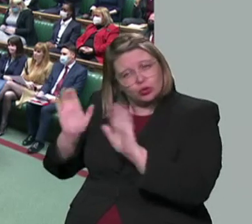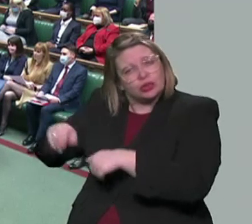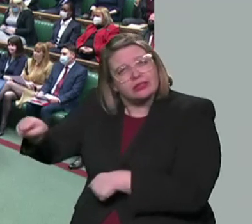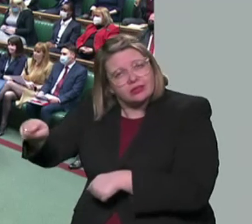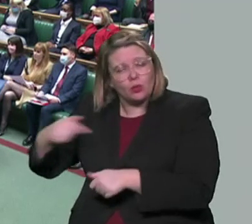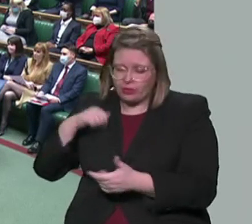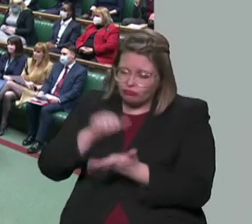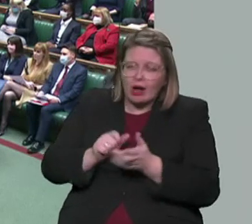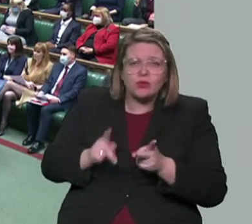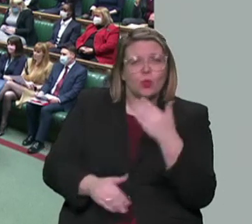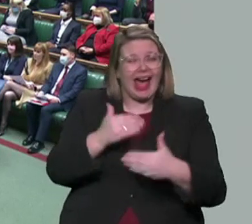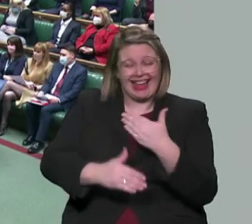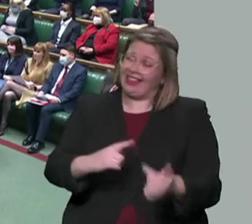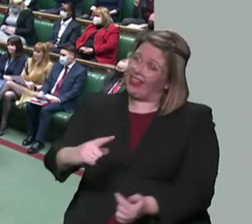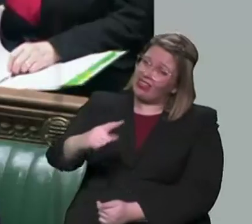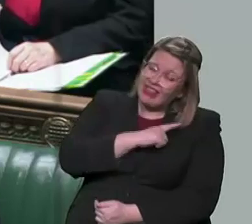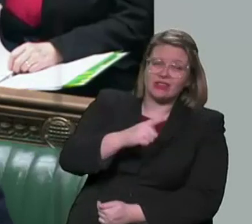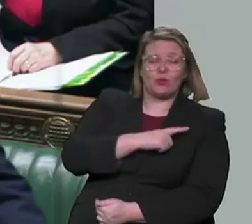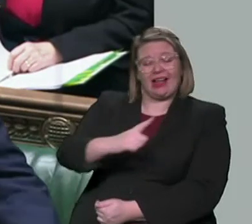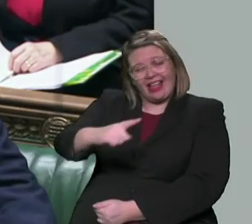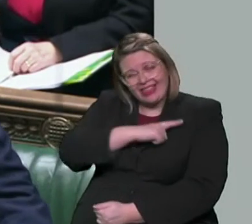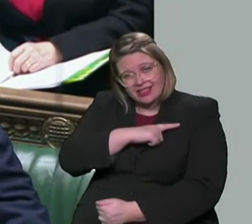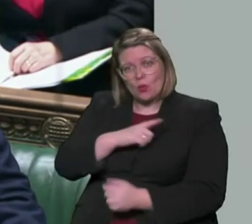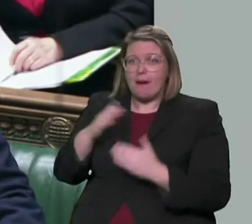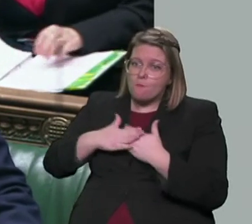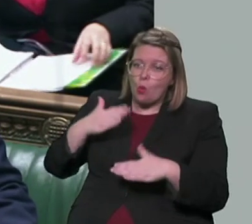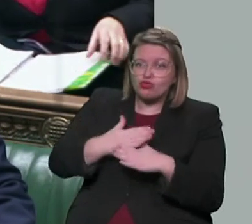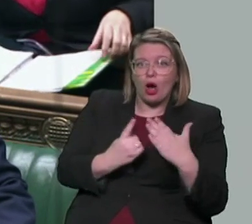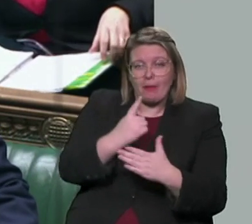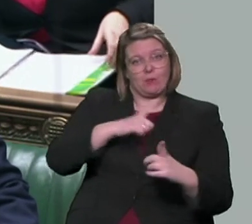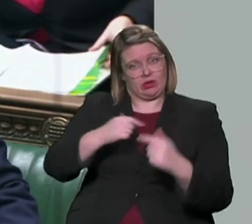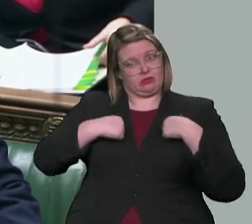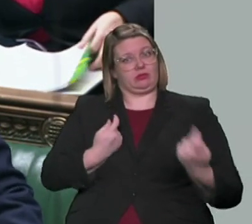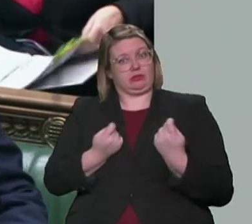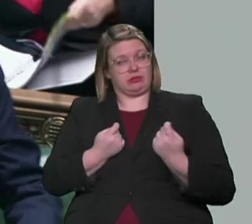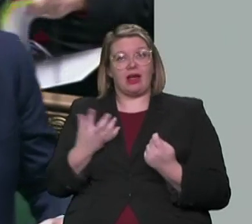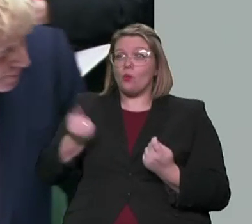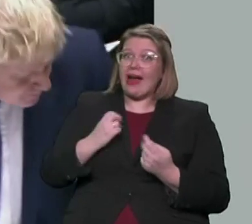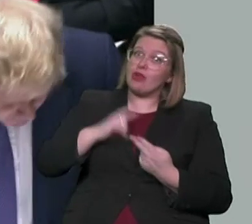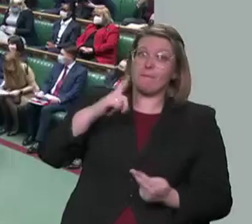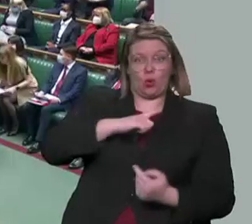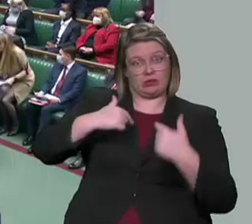That is why people are seeing increases in employment, and increases in their pay packets as well.